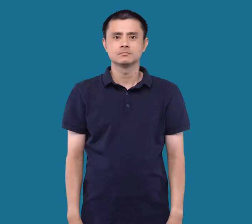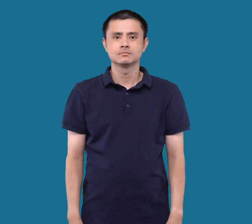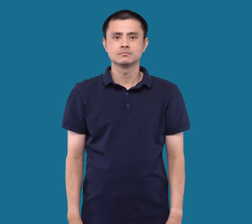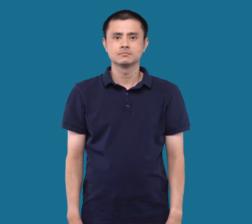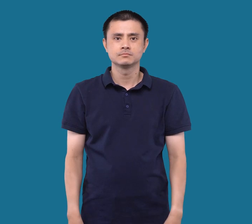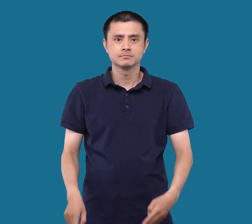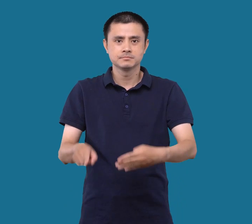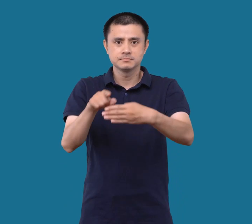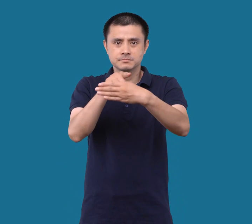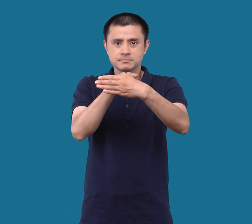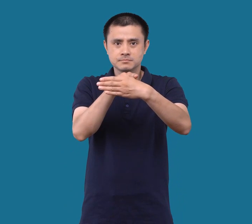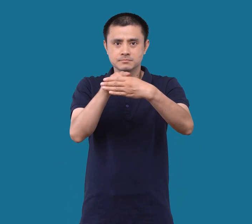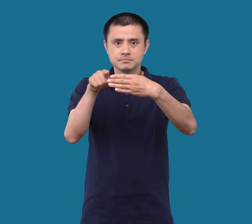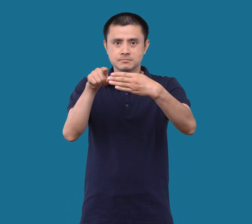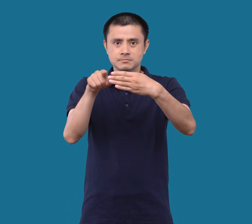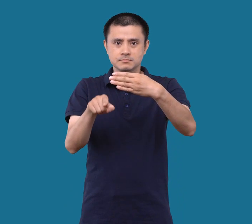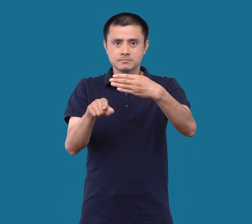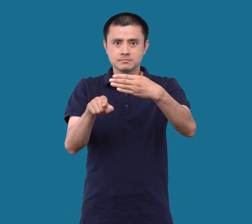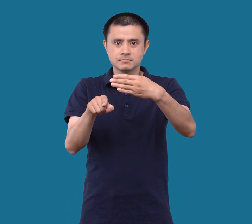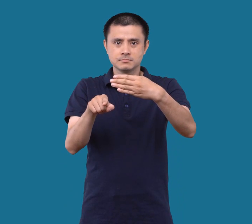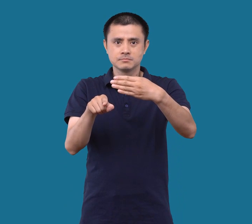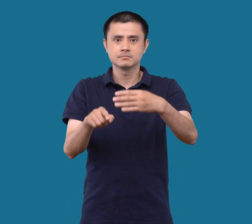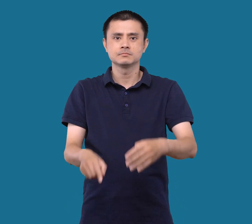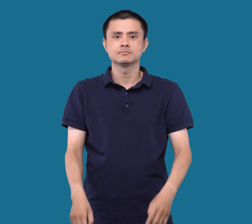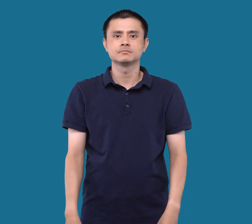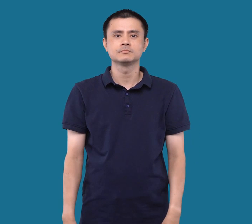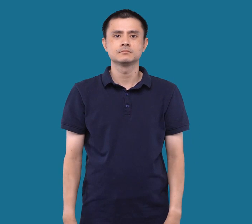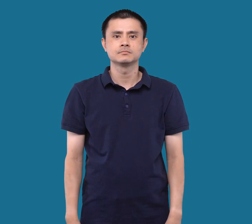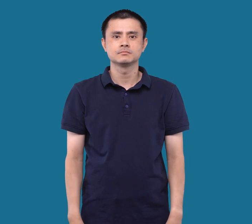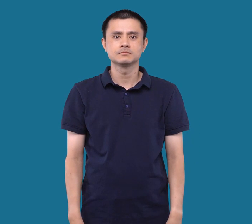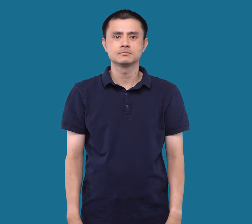chu vi